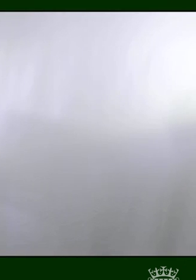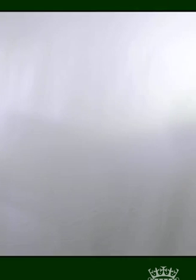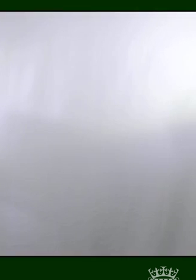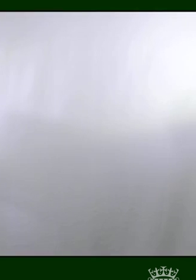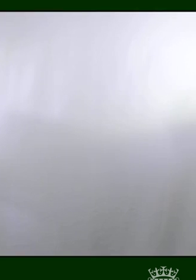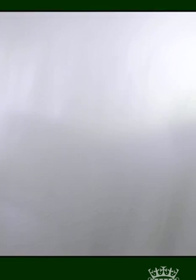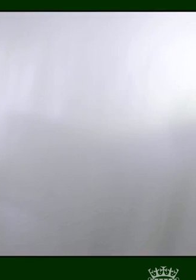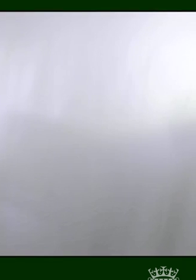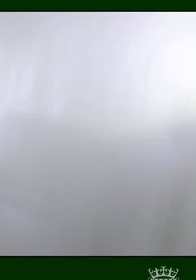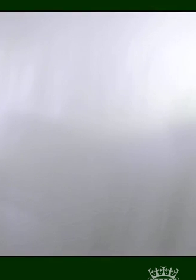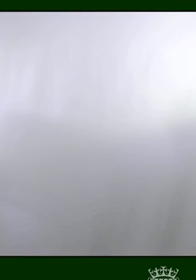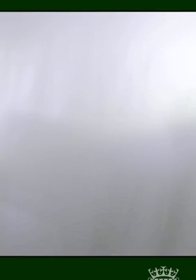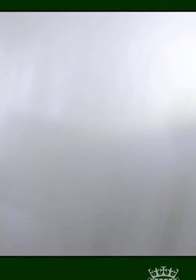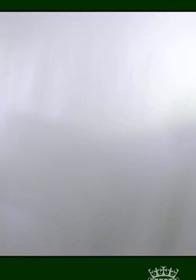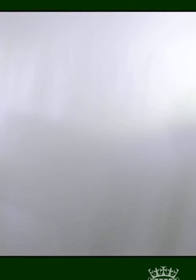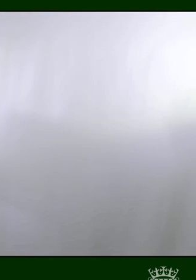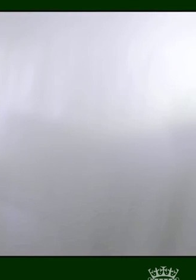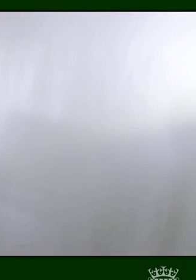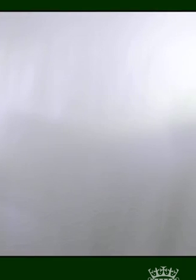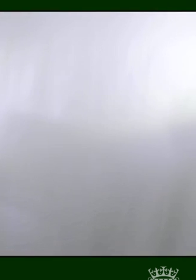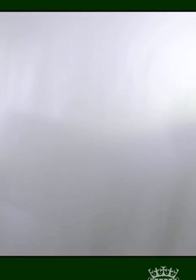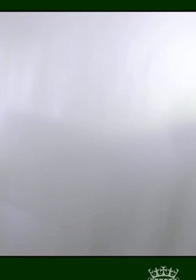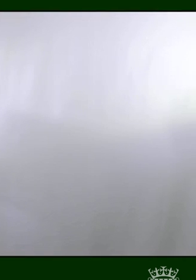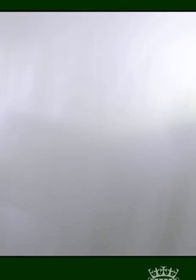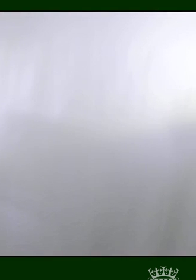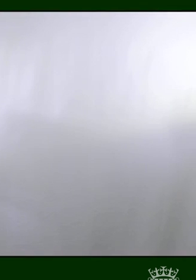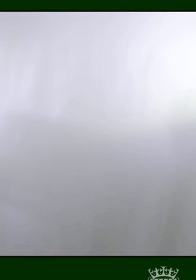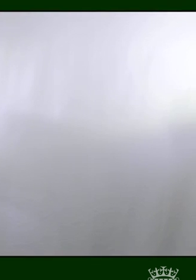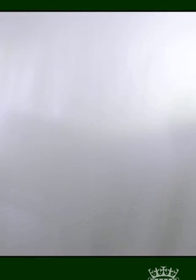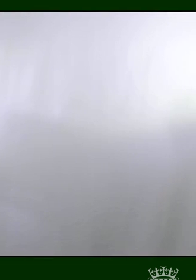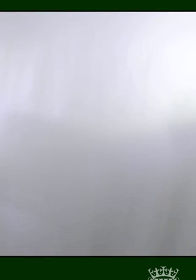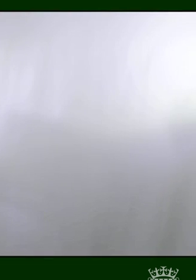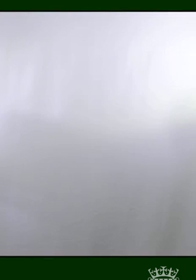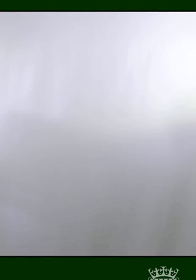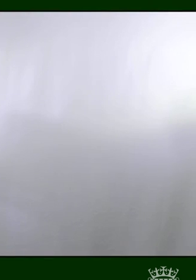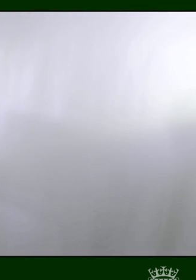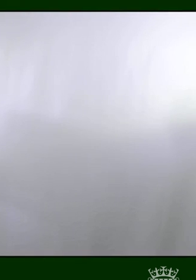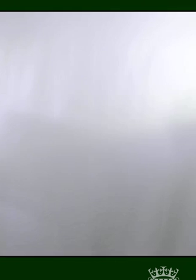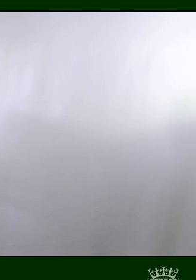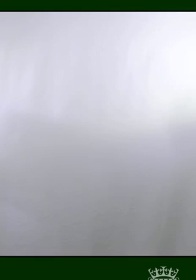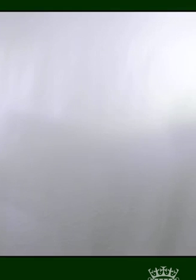The agreement will help us to protect lives and livelihoods in South Yorkshire and I commend the statement to the House.